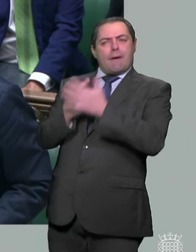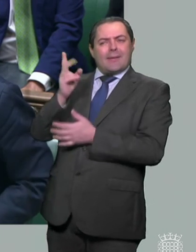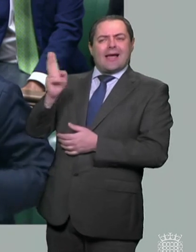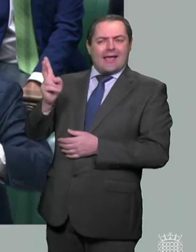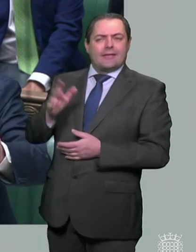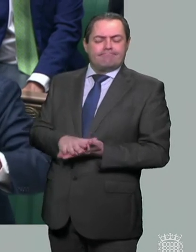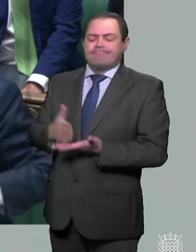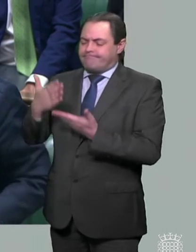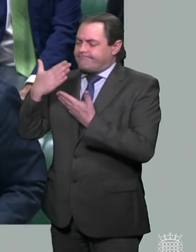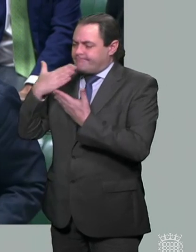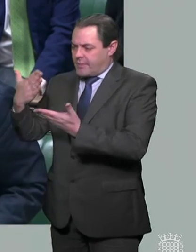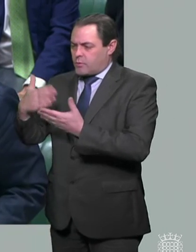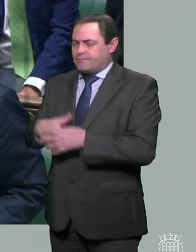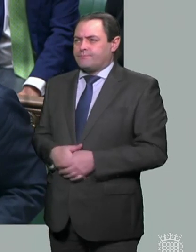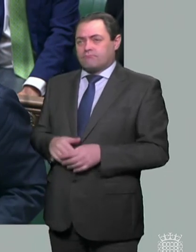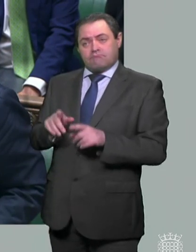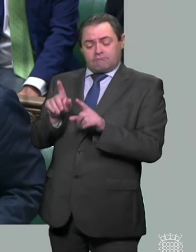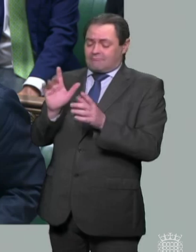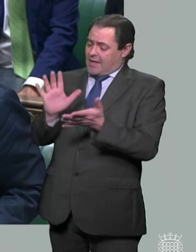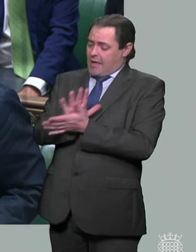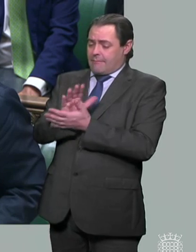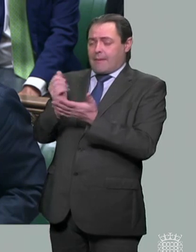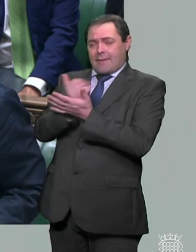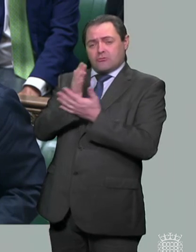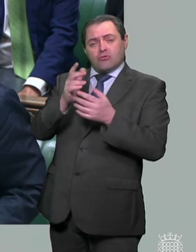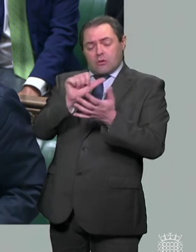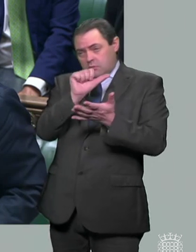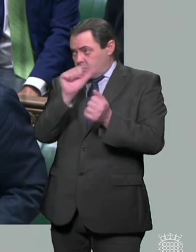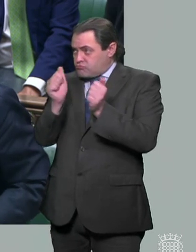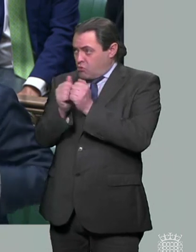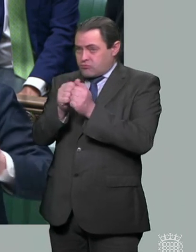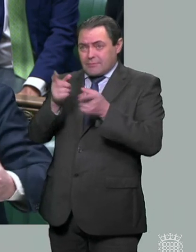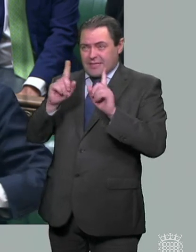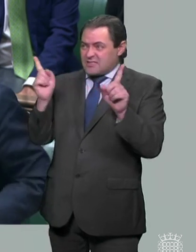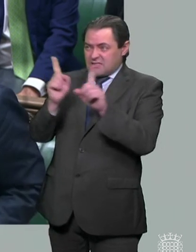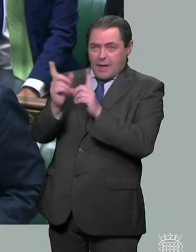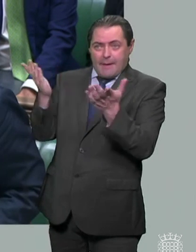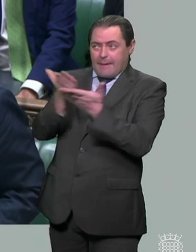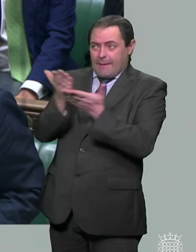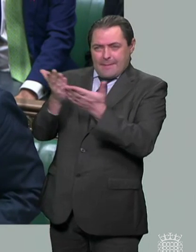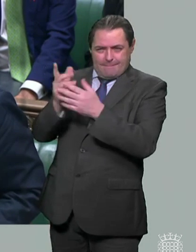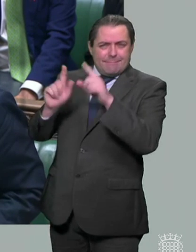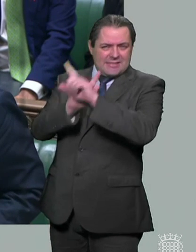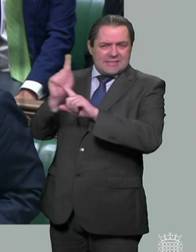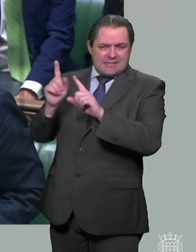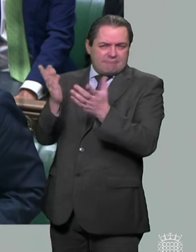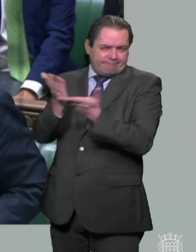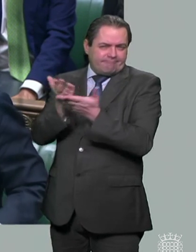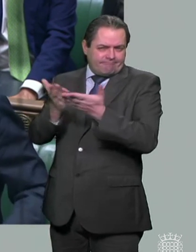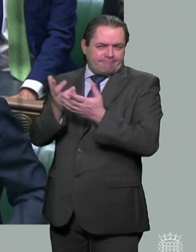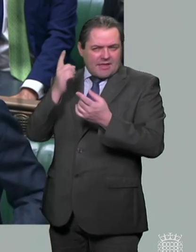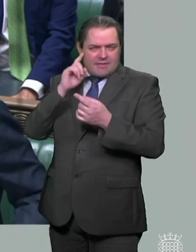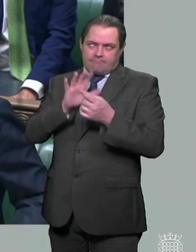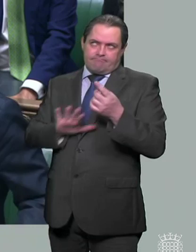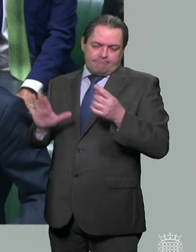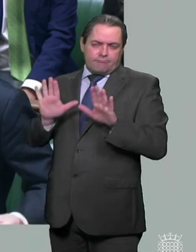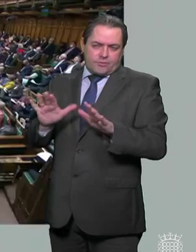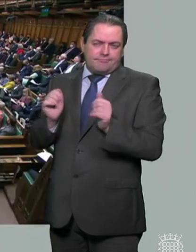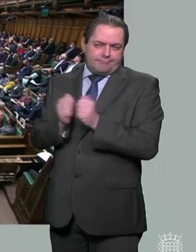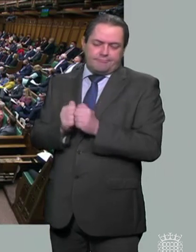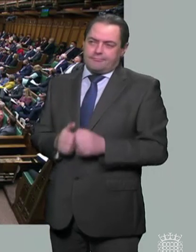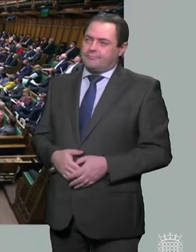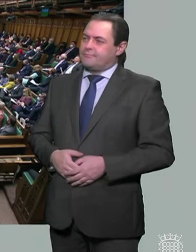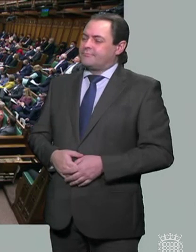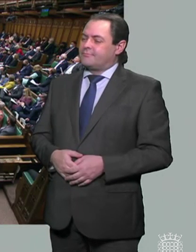I am happy to ensure that the honourable Gentleman meets the relevant Minister to take forward an agenda that I think is shared by people up and down the country.